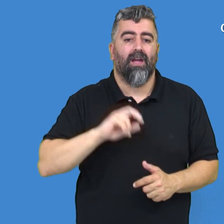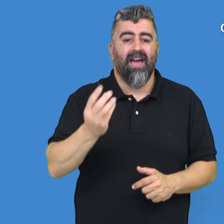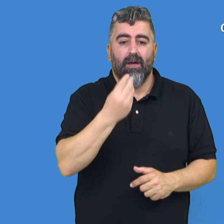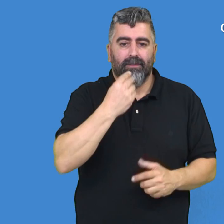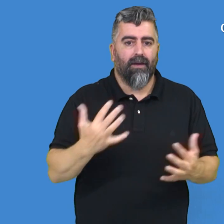comer